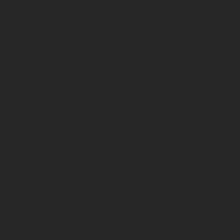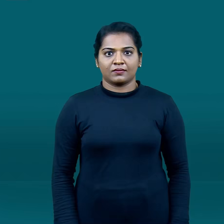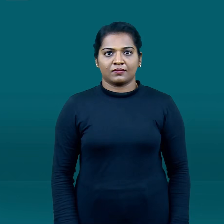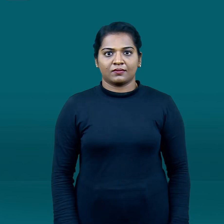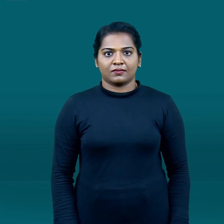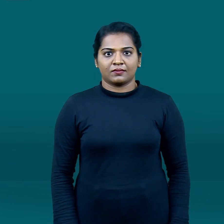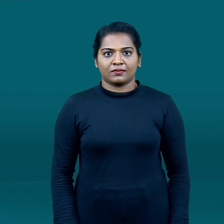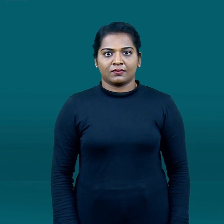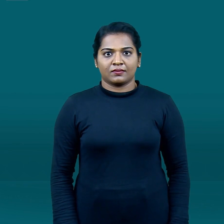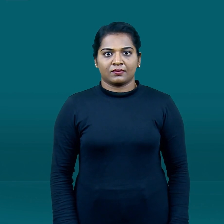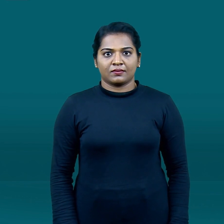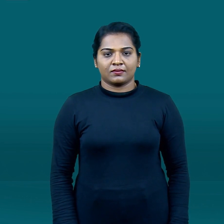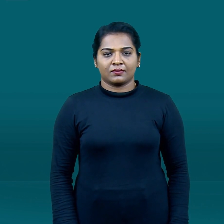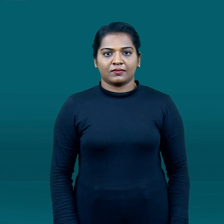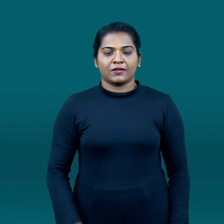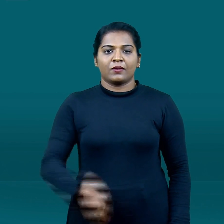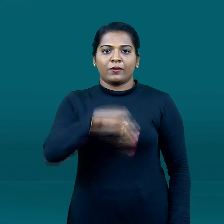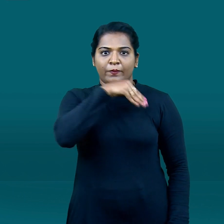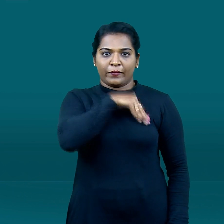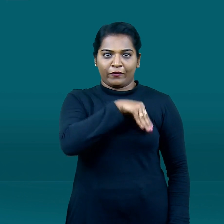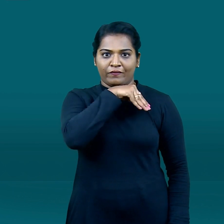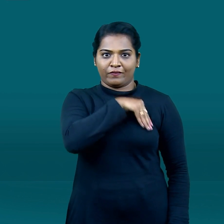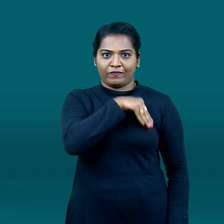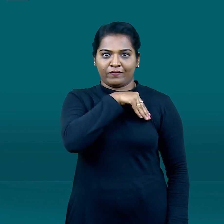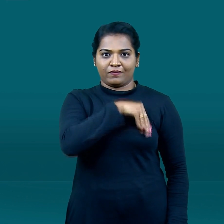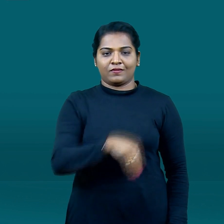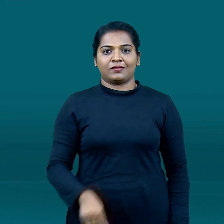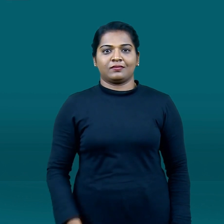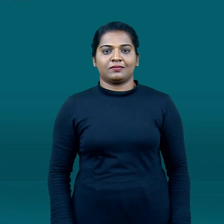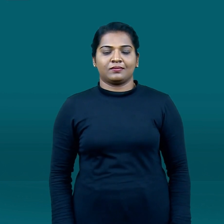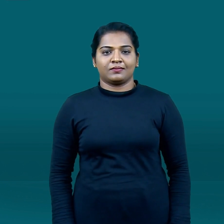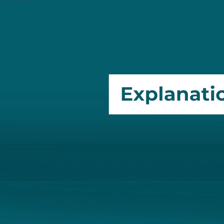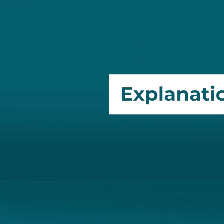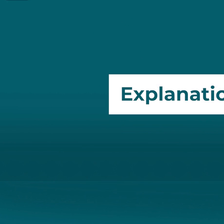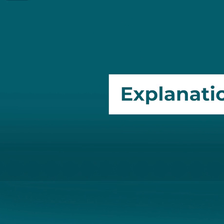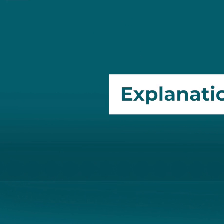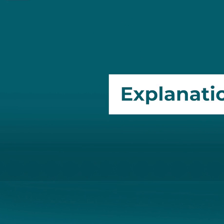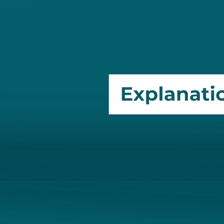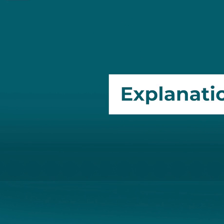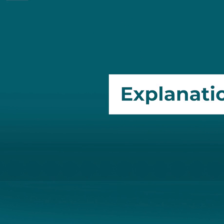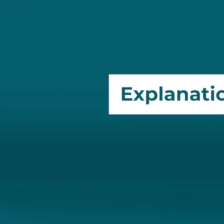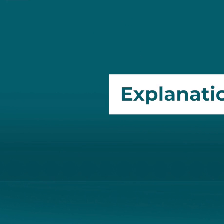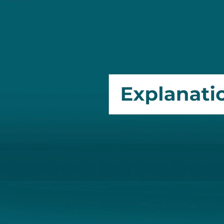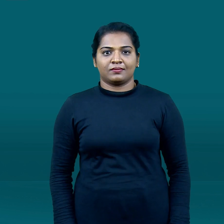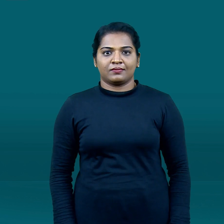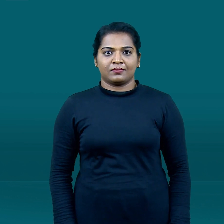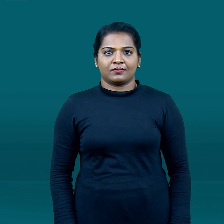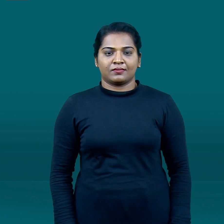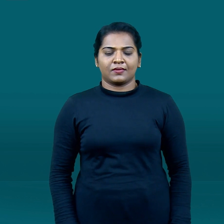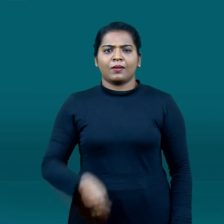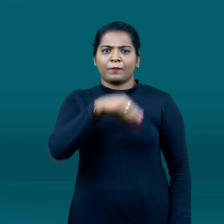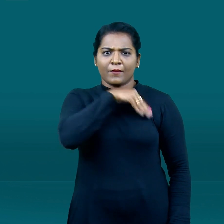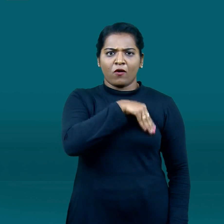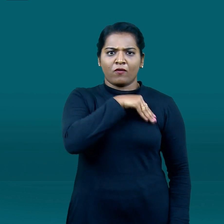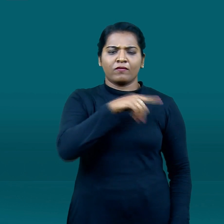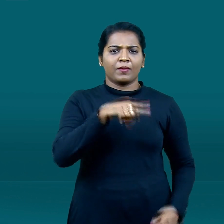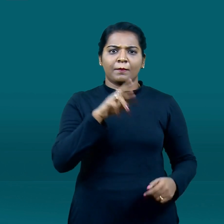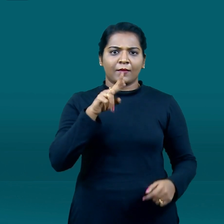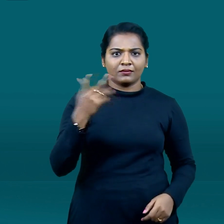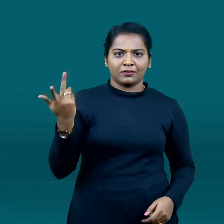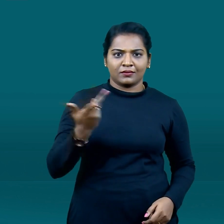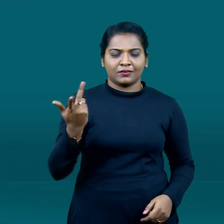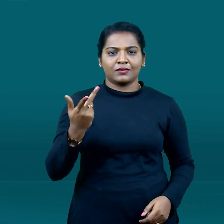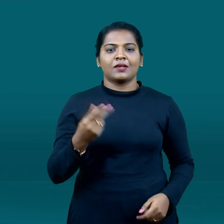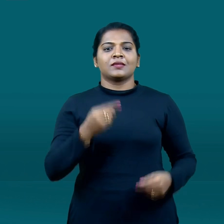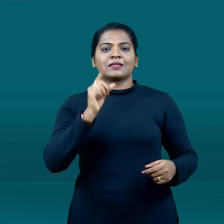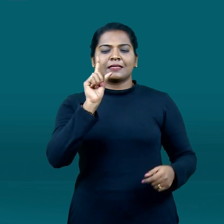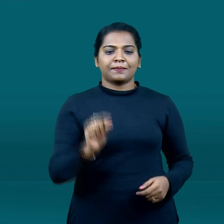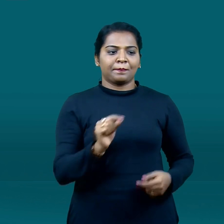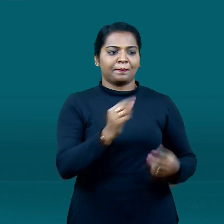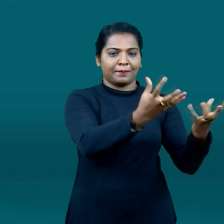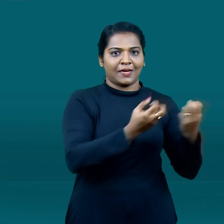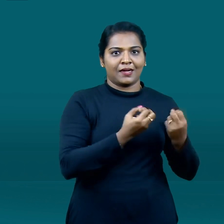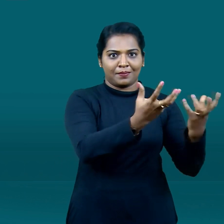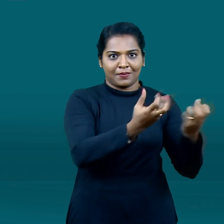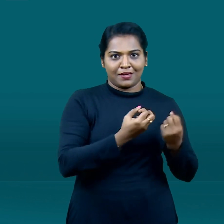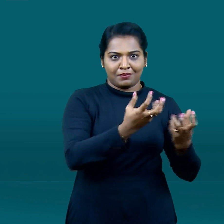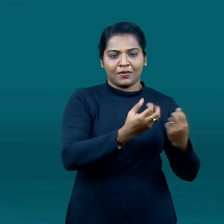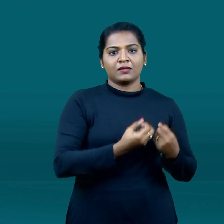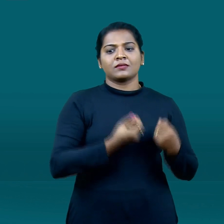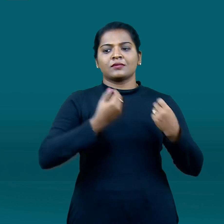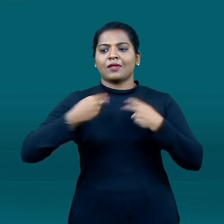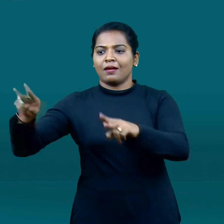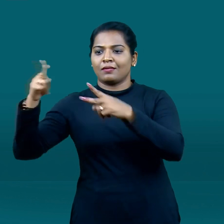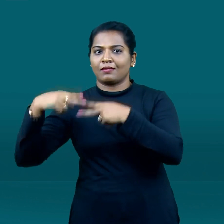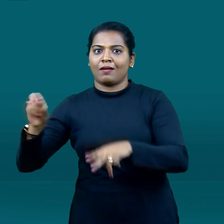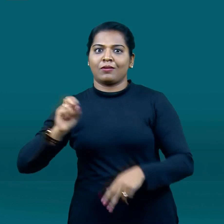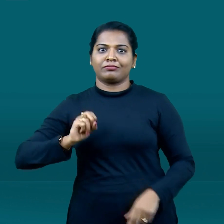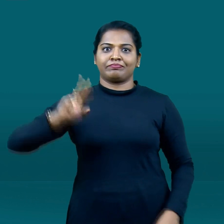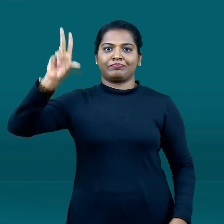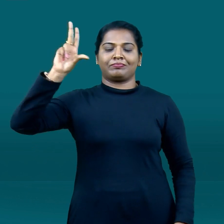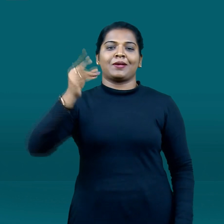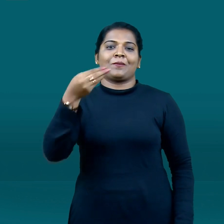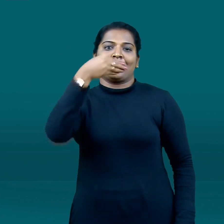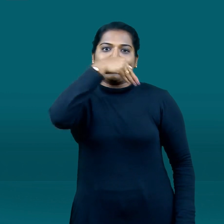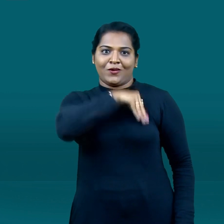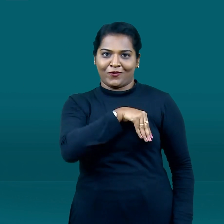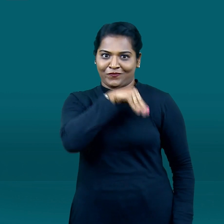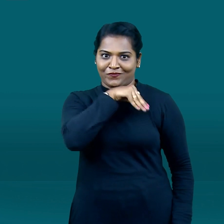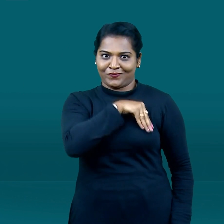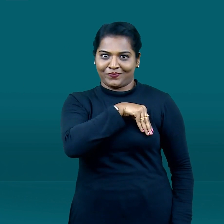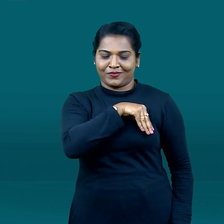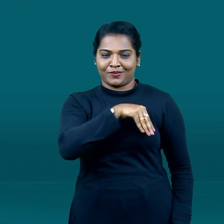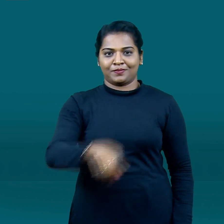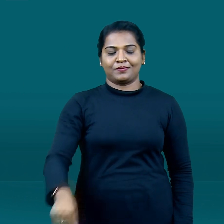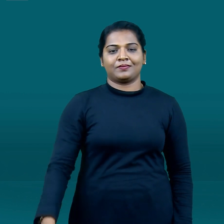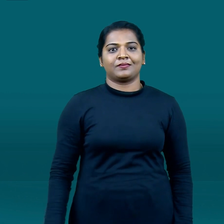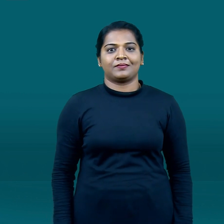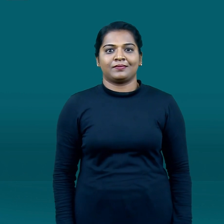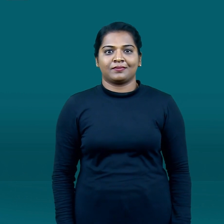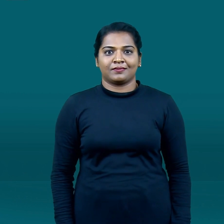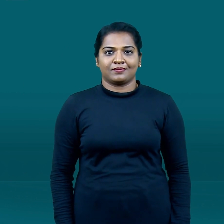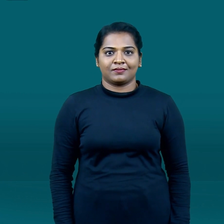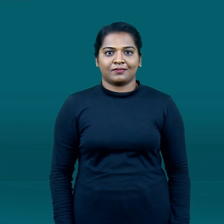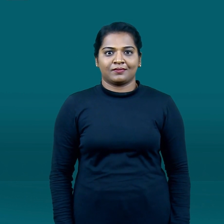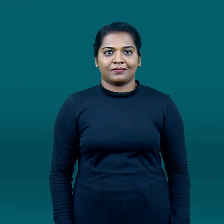Profit